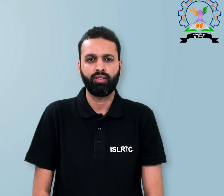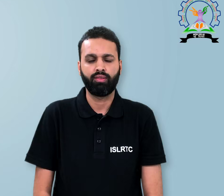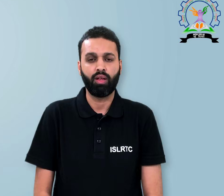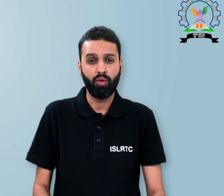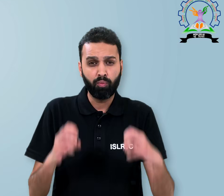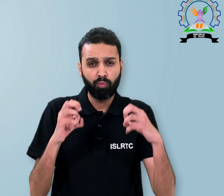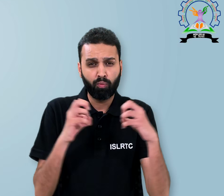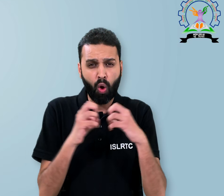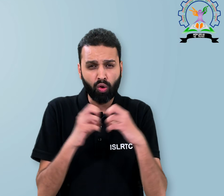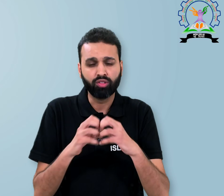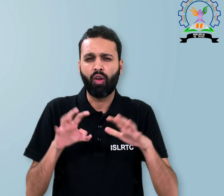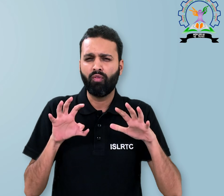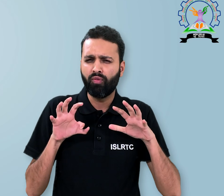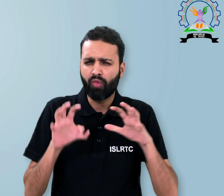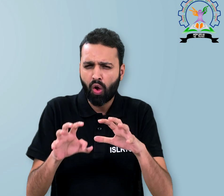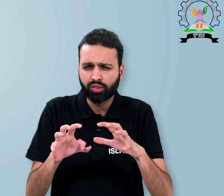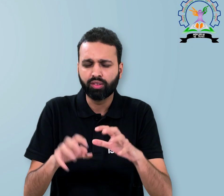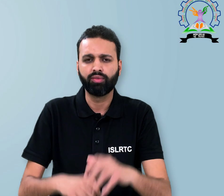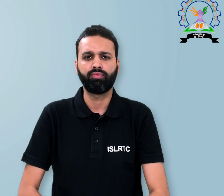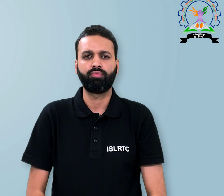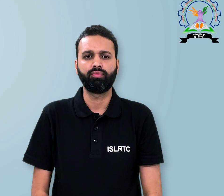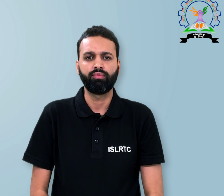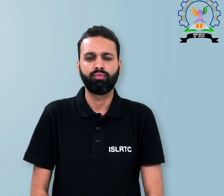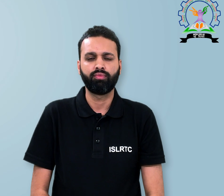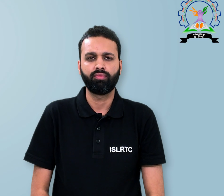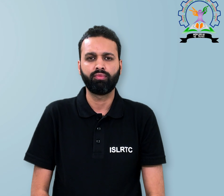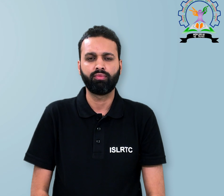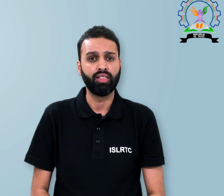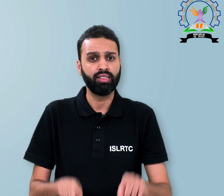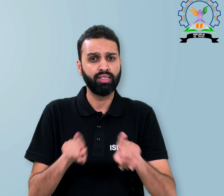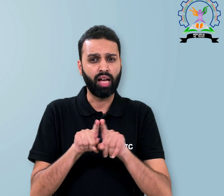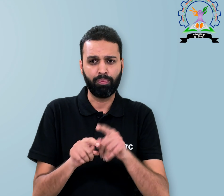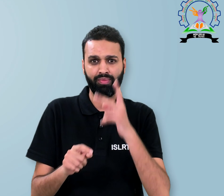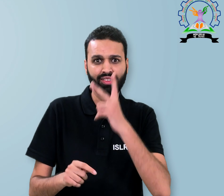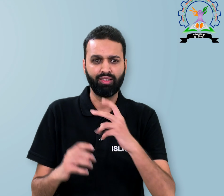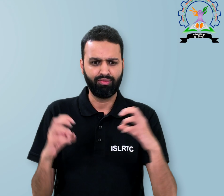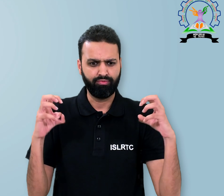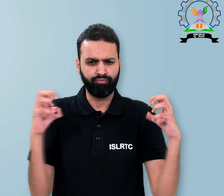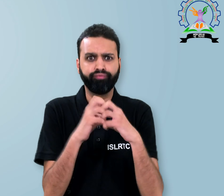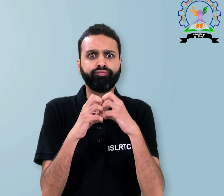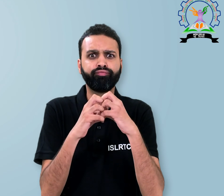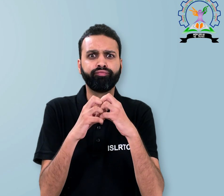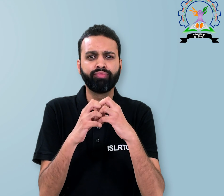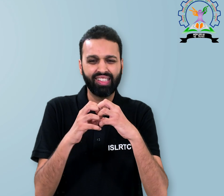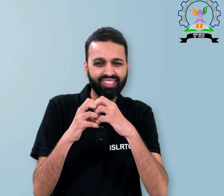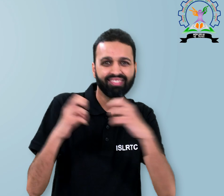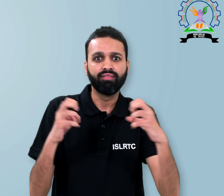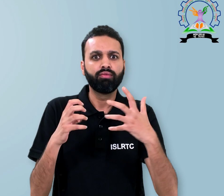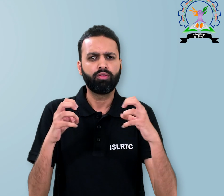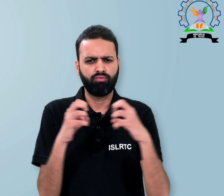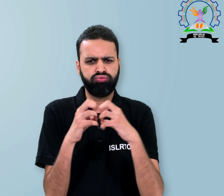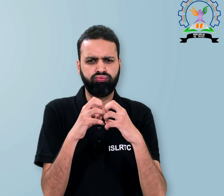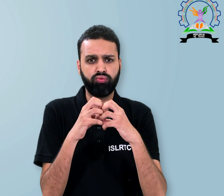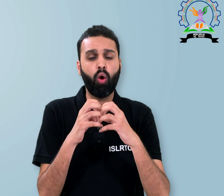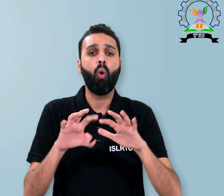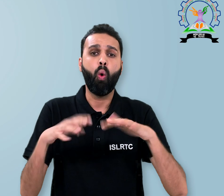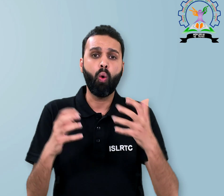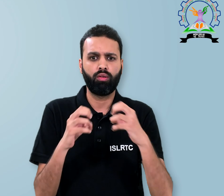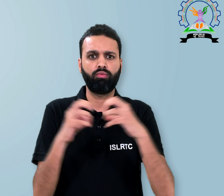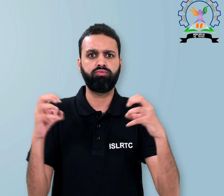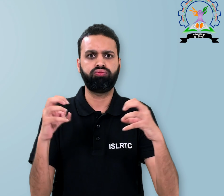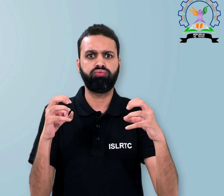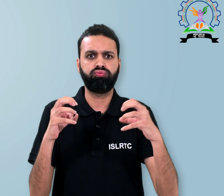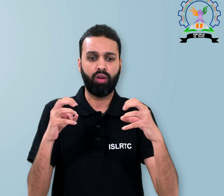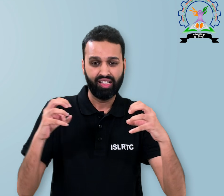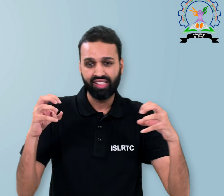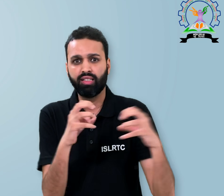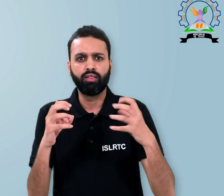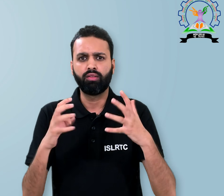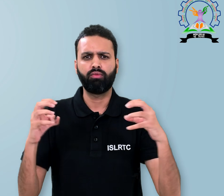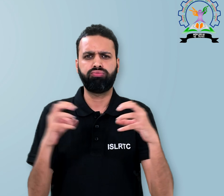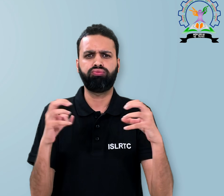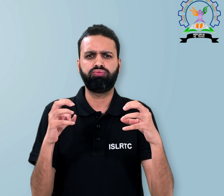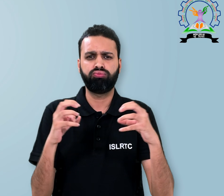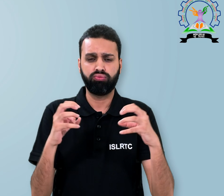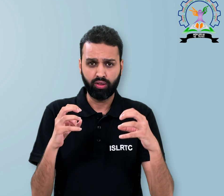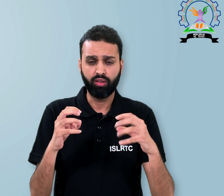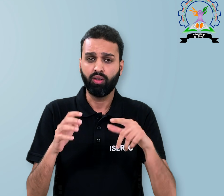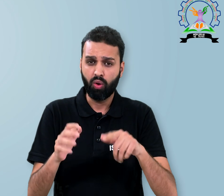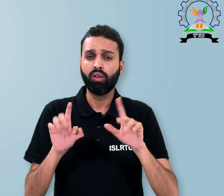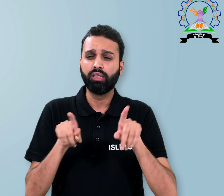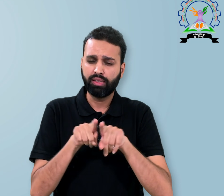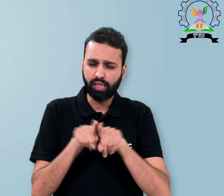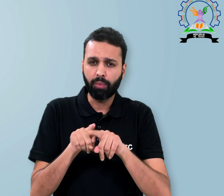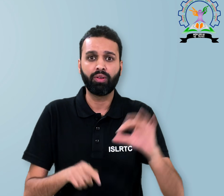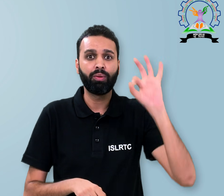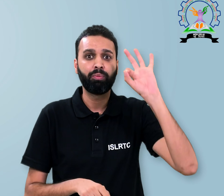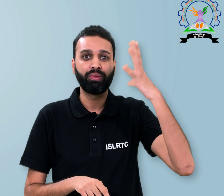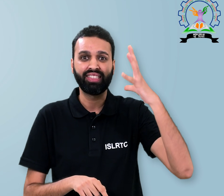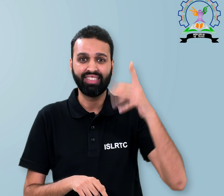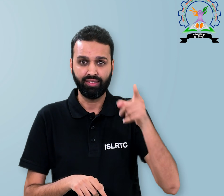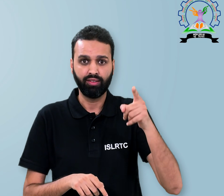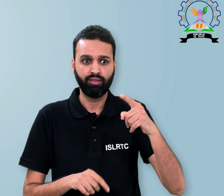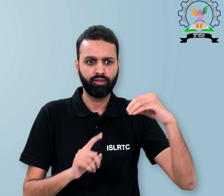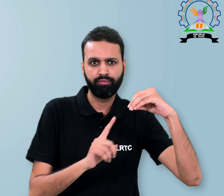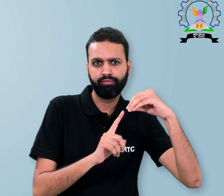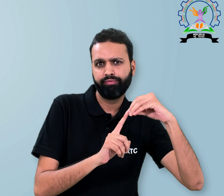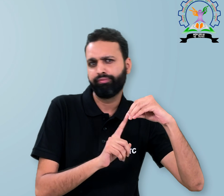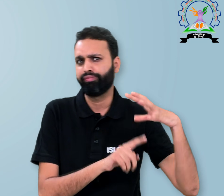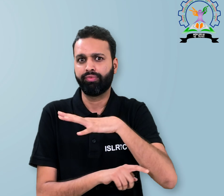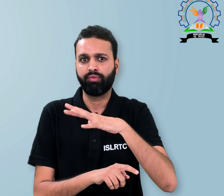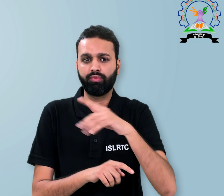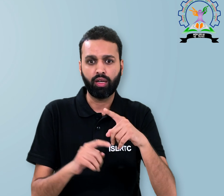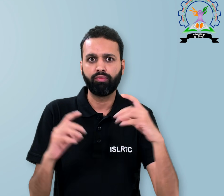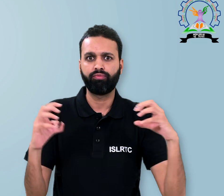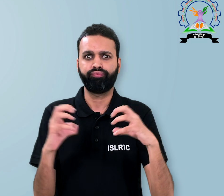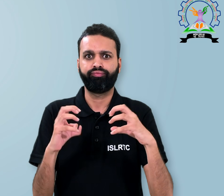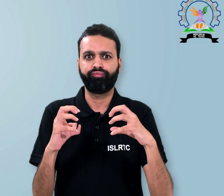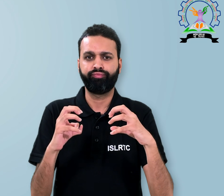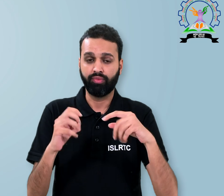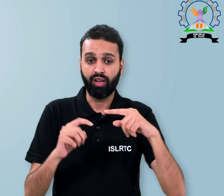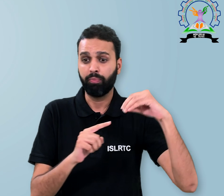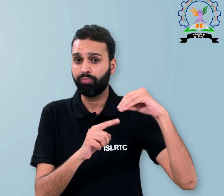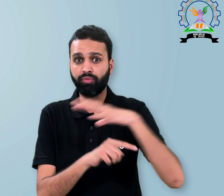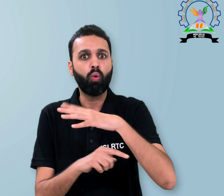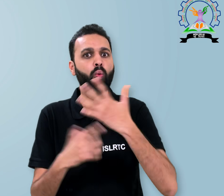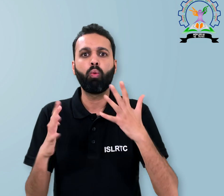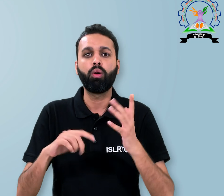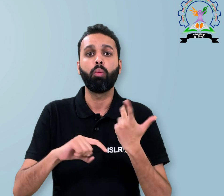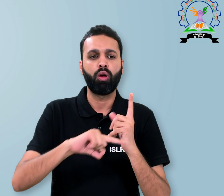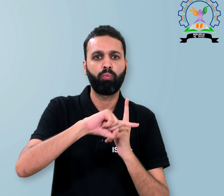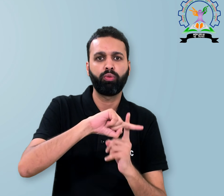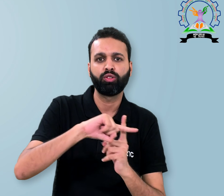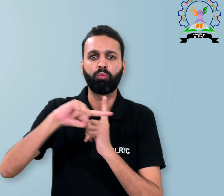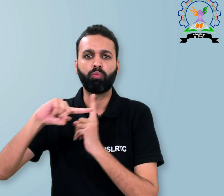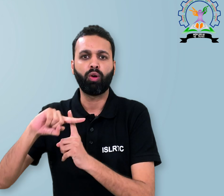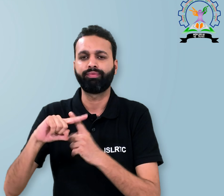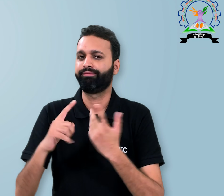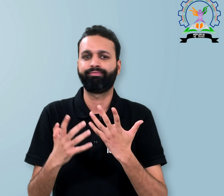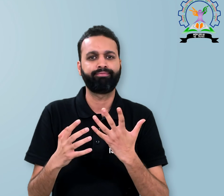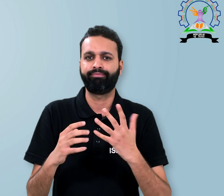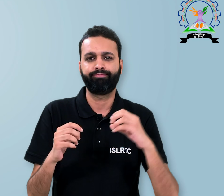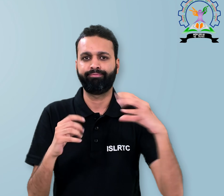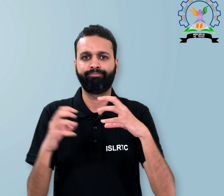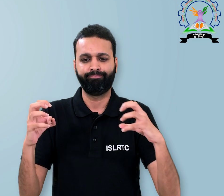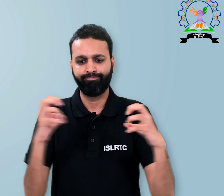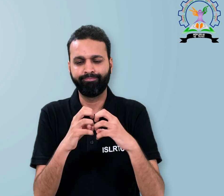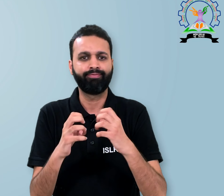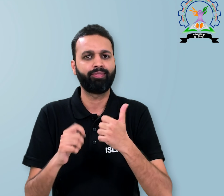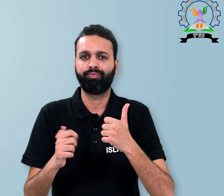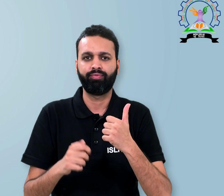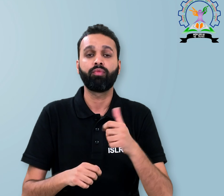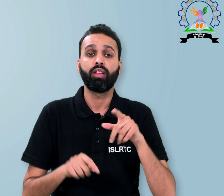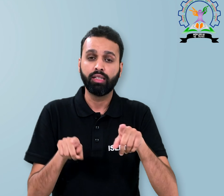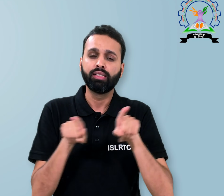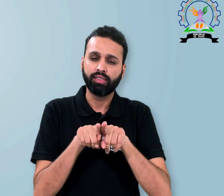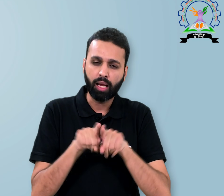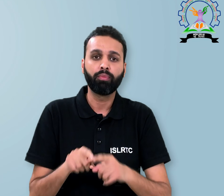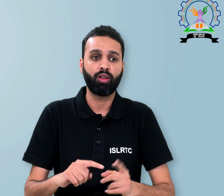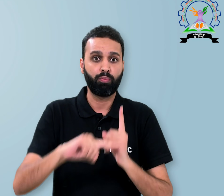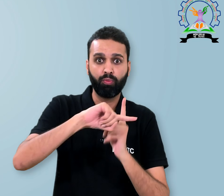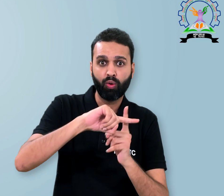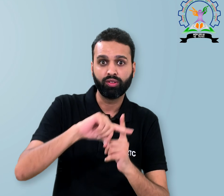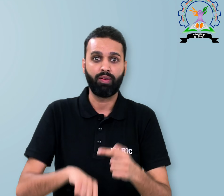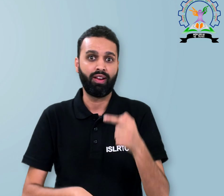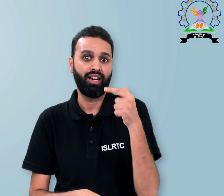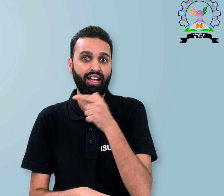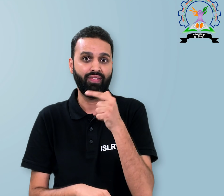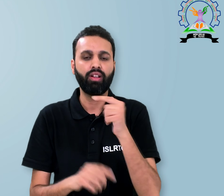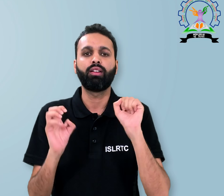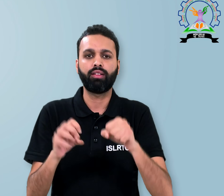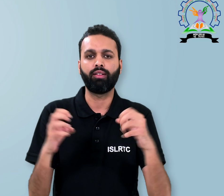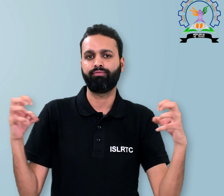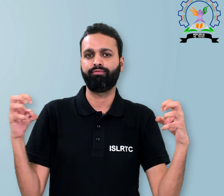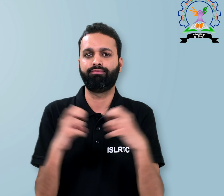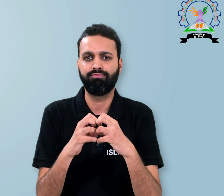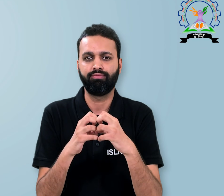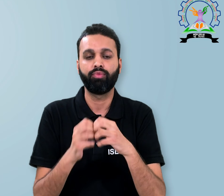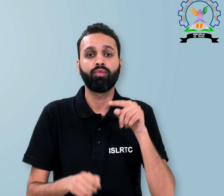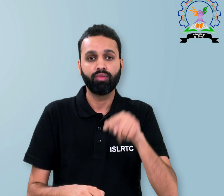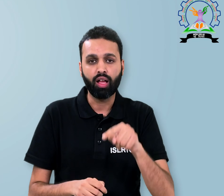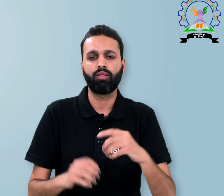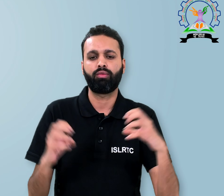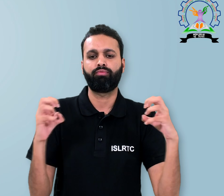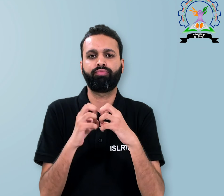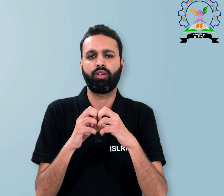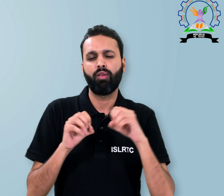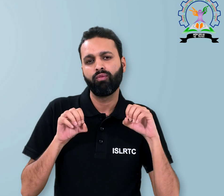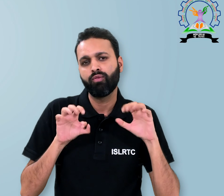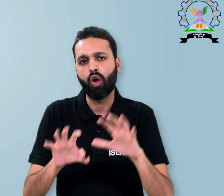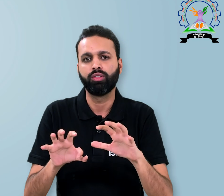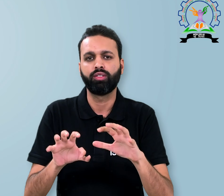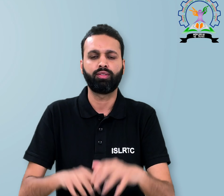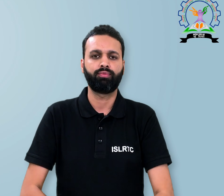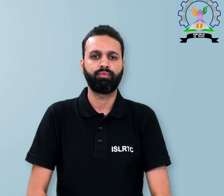Magnetic Force Magnetic Force can be defined as the attractive or repulsive force that is exerted between the poles of a magnet and electrically charged moving particles. Electrically charged moving particles means +ve and -ve charges.